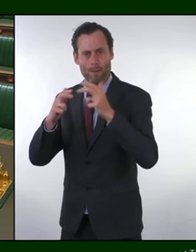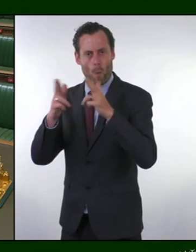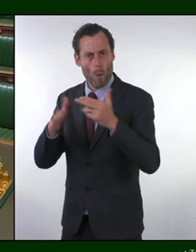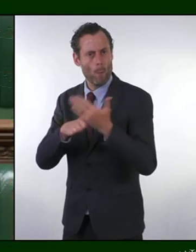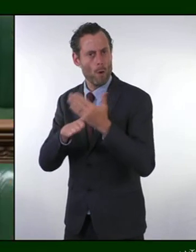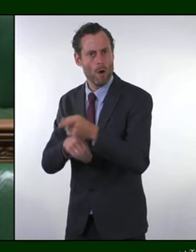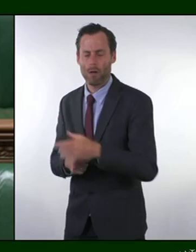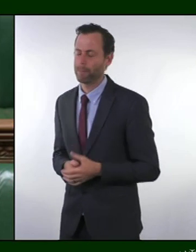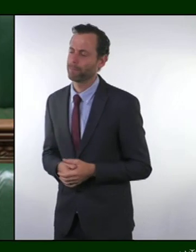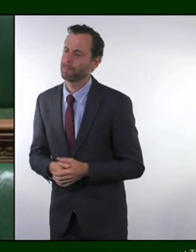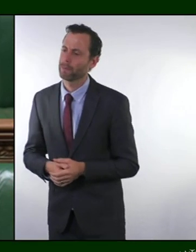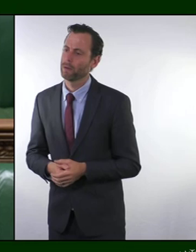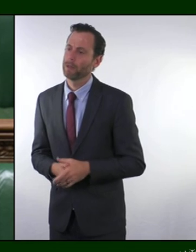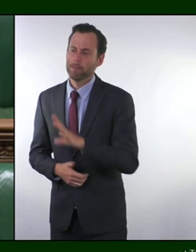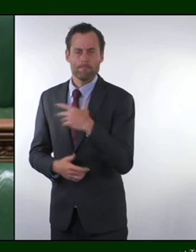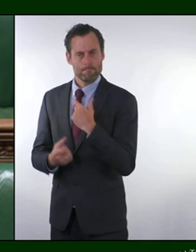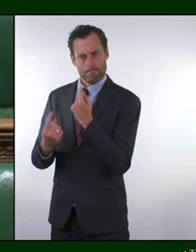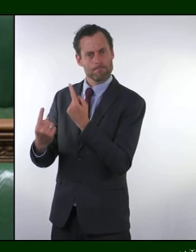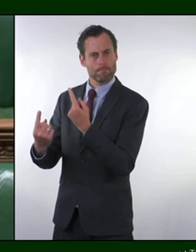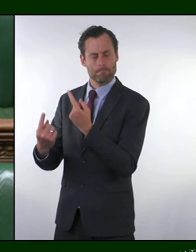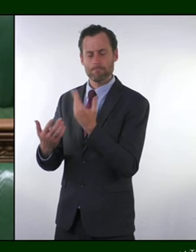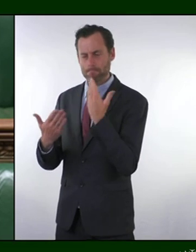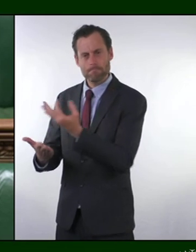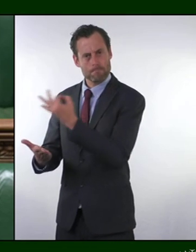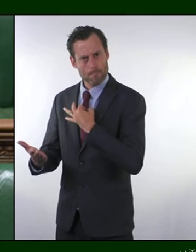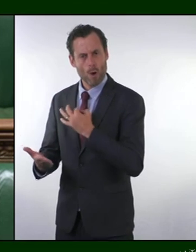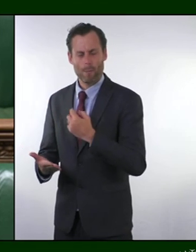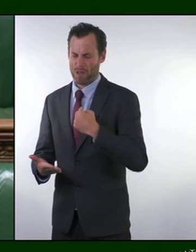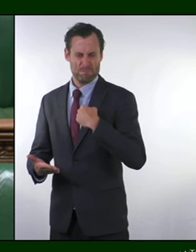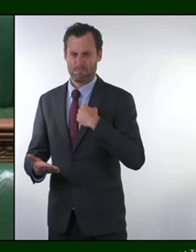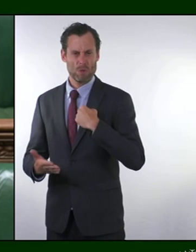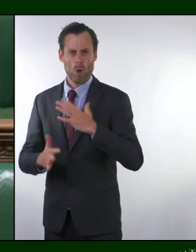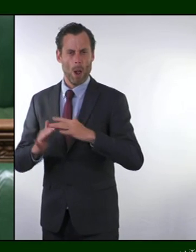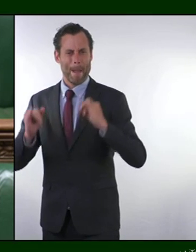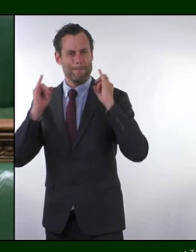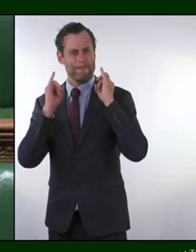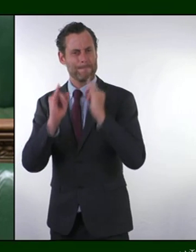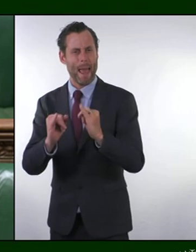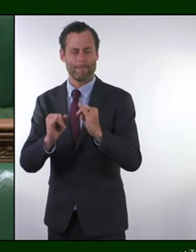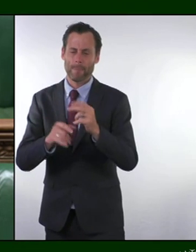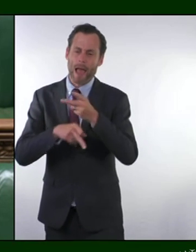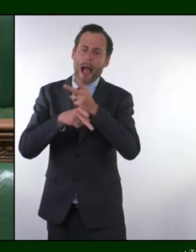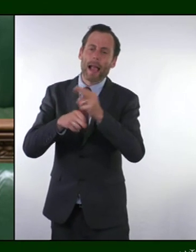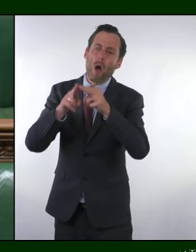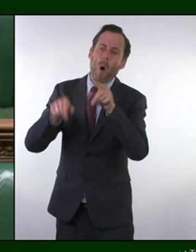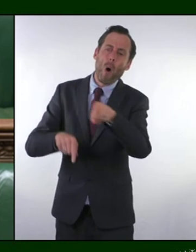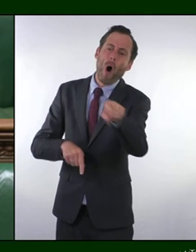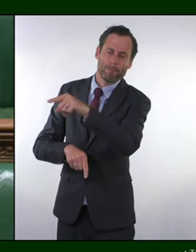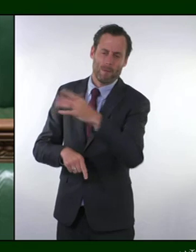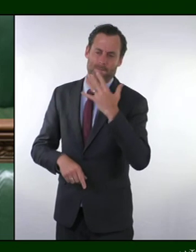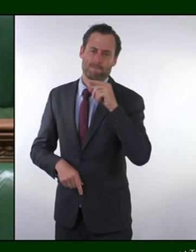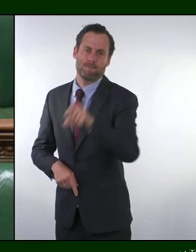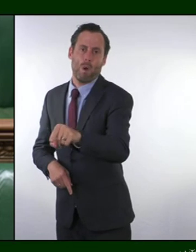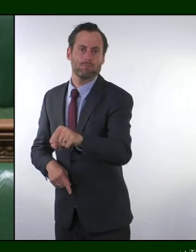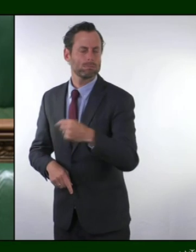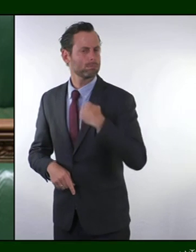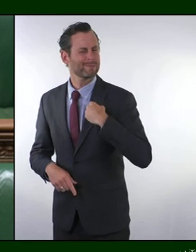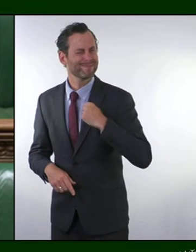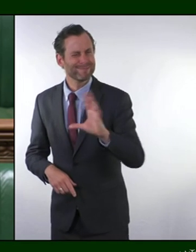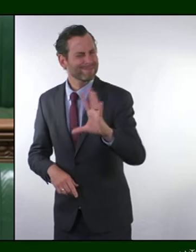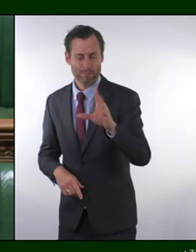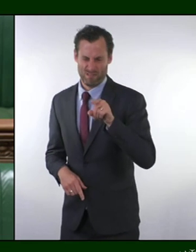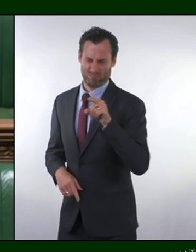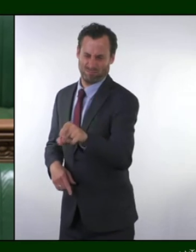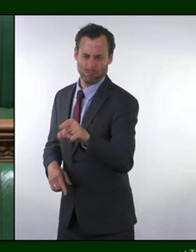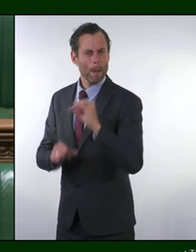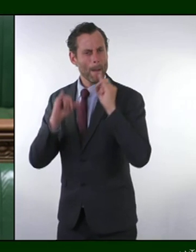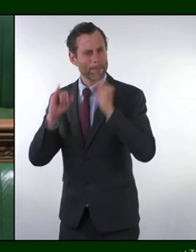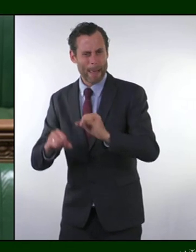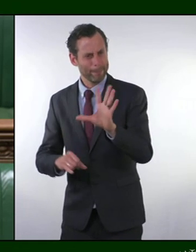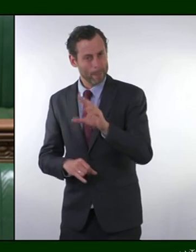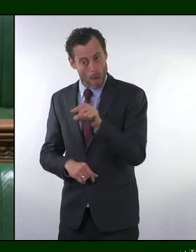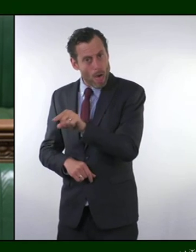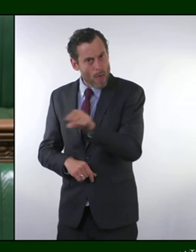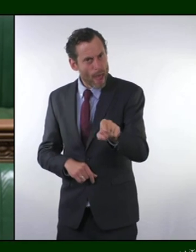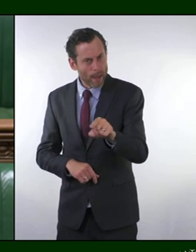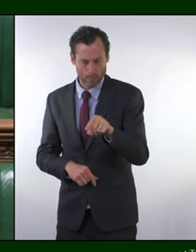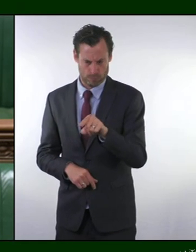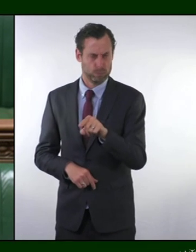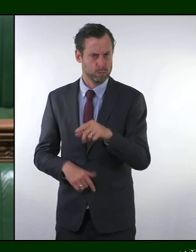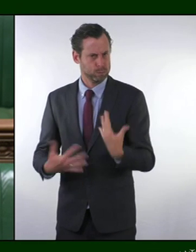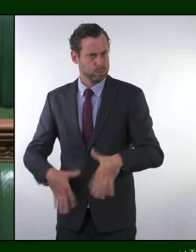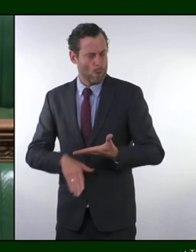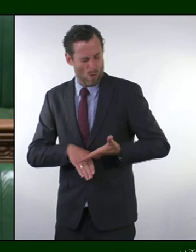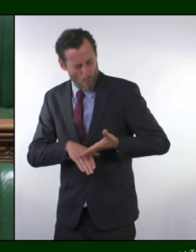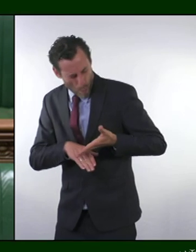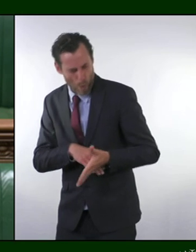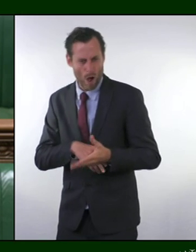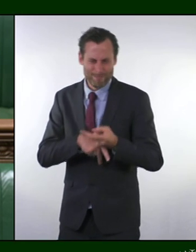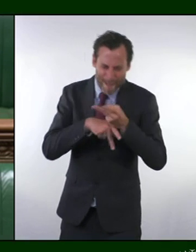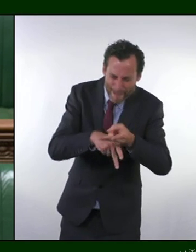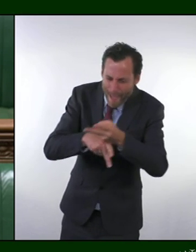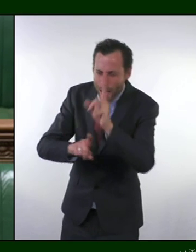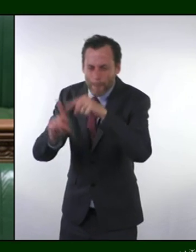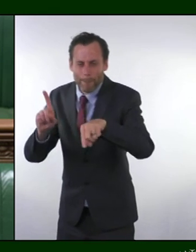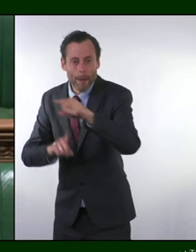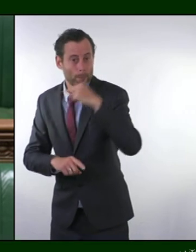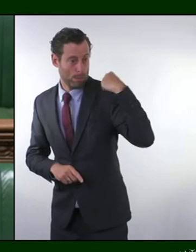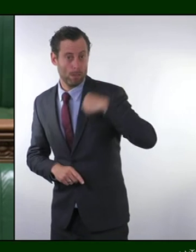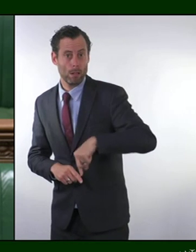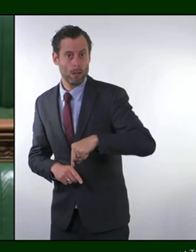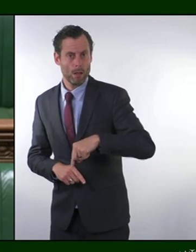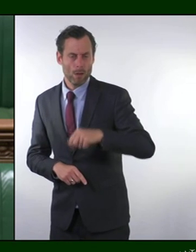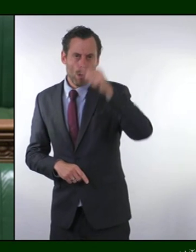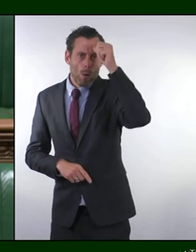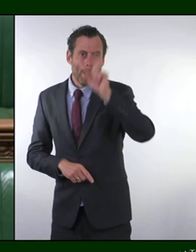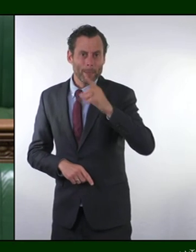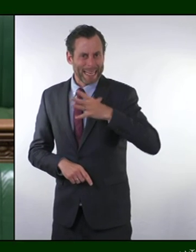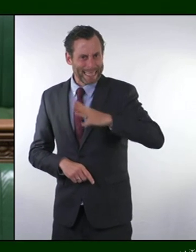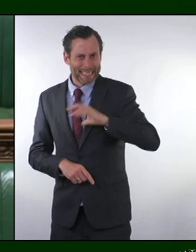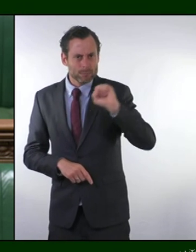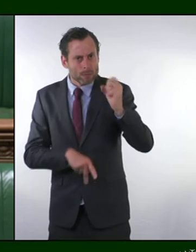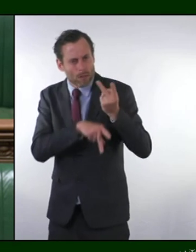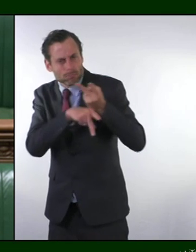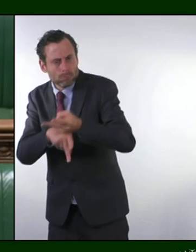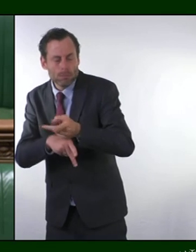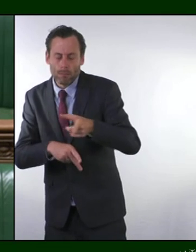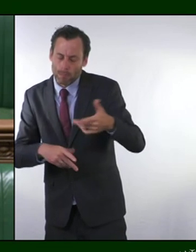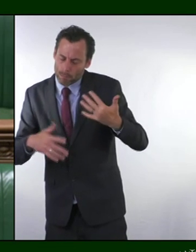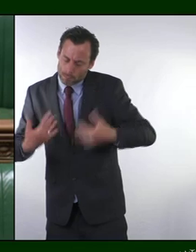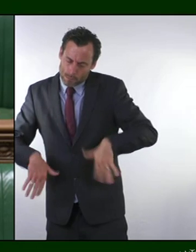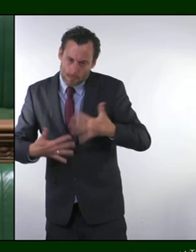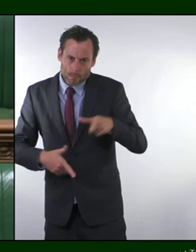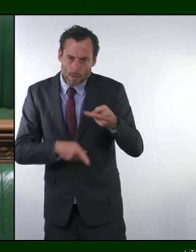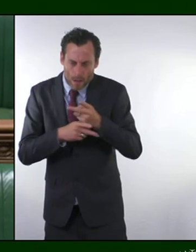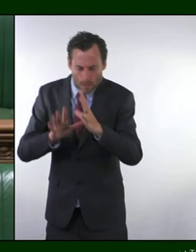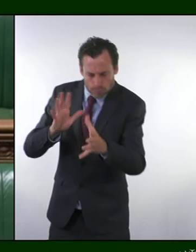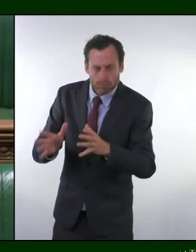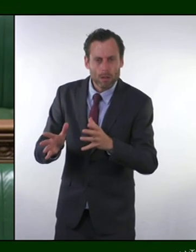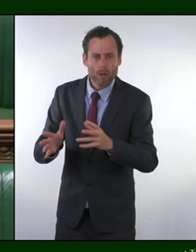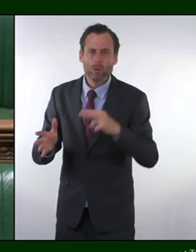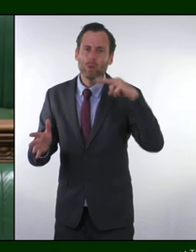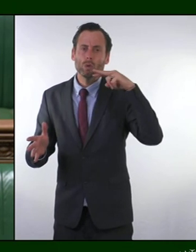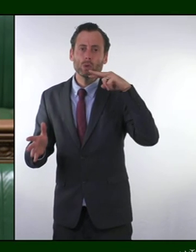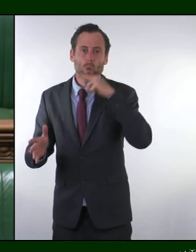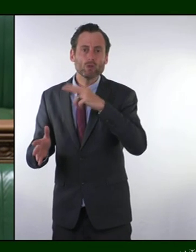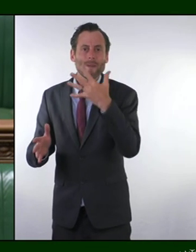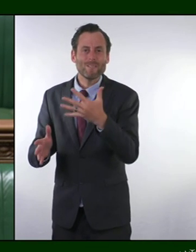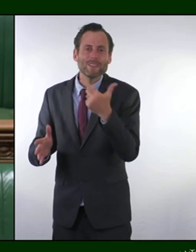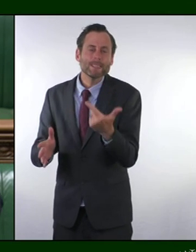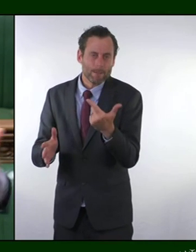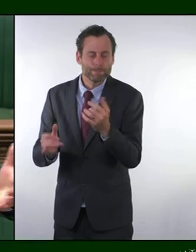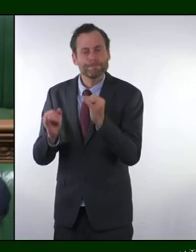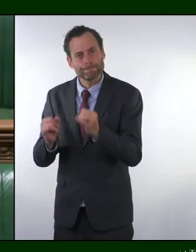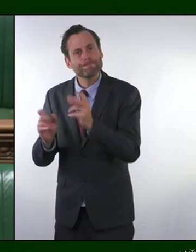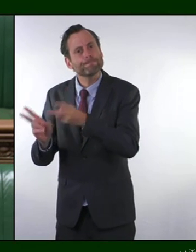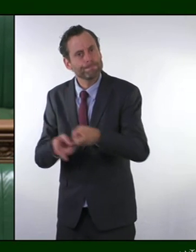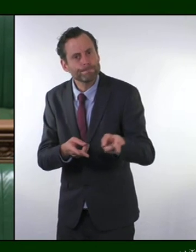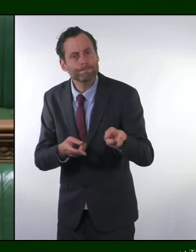The last thing I wanted to do was to blame careworkers for what has happened, or for any of them to think that I was blaming them, because they have worked incredibly hard throughout this crisis, looking after some of the most vulnerable people in our country and doing an outstanding job, and as the right honourable and learned Gentleman knows, tragically, 257 of them have lost their lives.